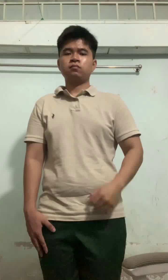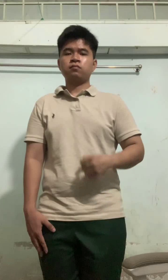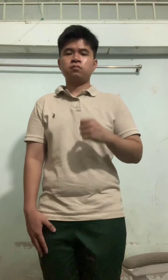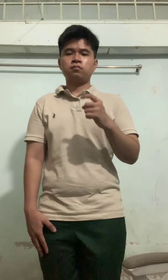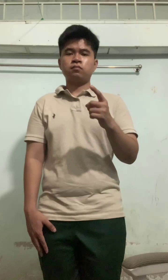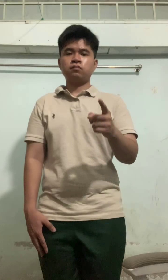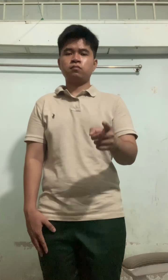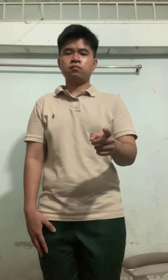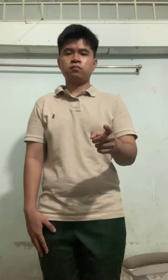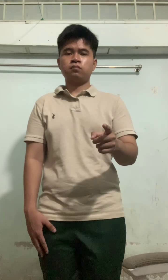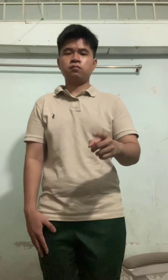ban